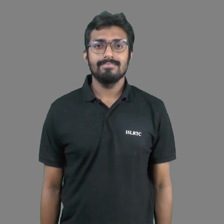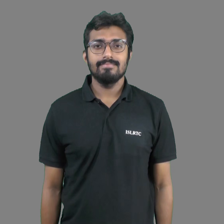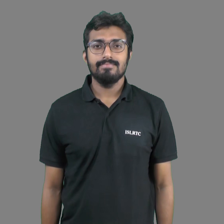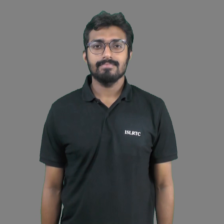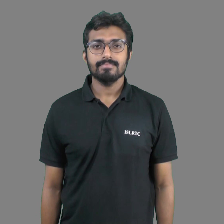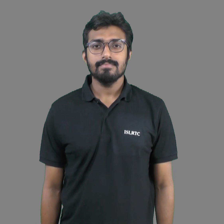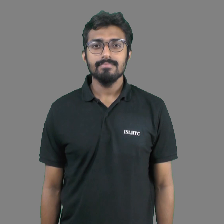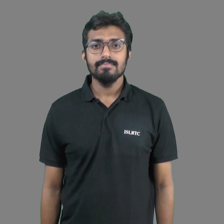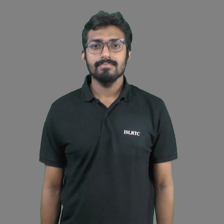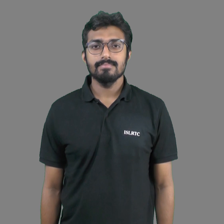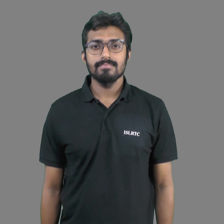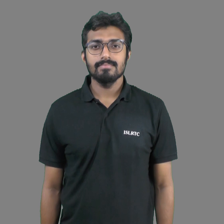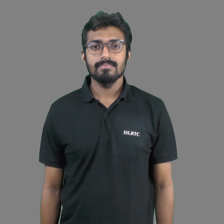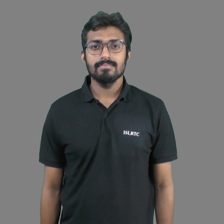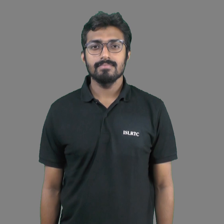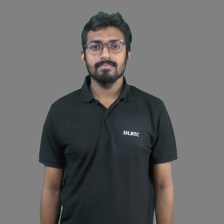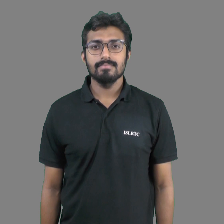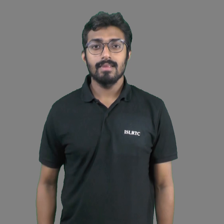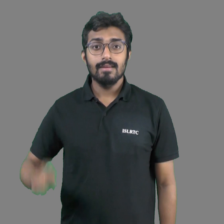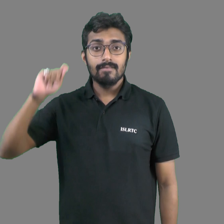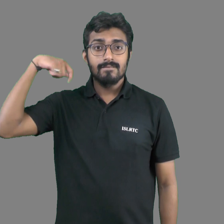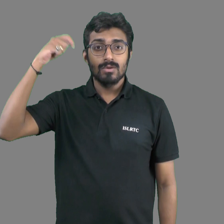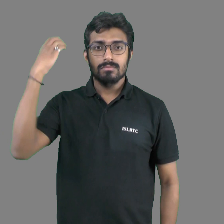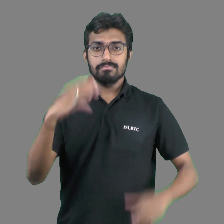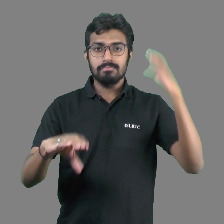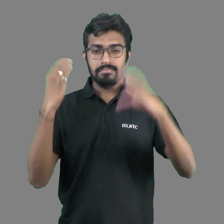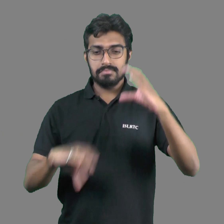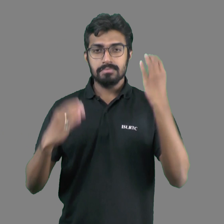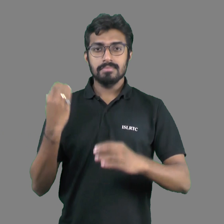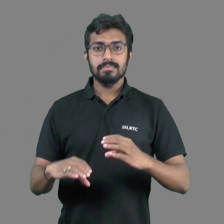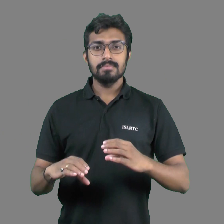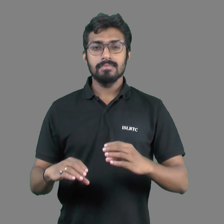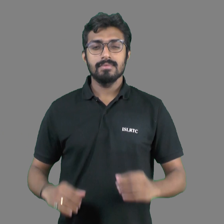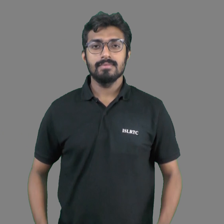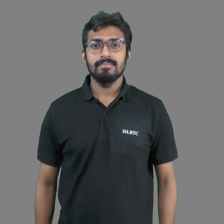Messages (Videos)